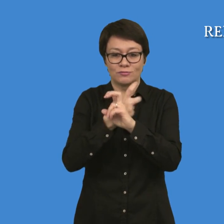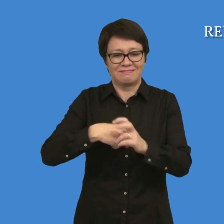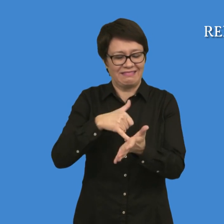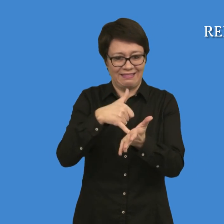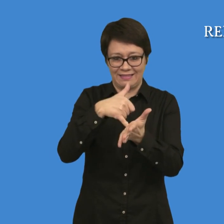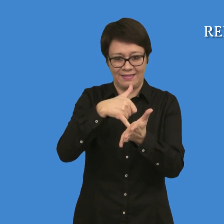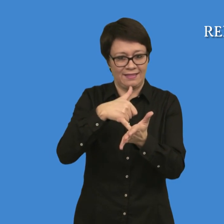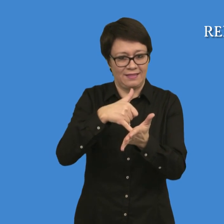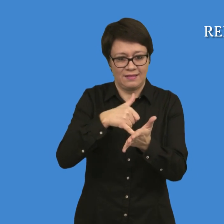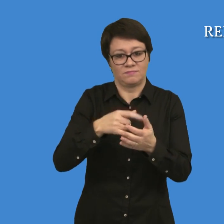debil